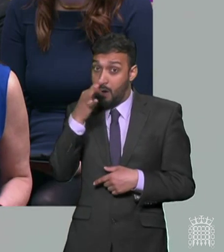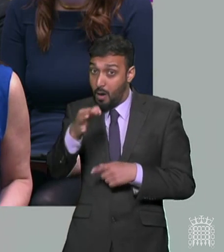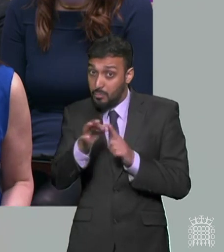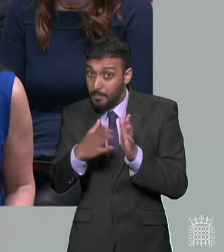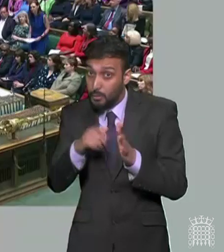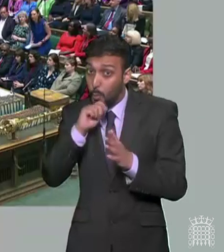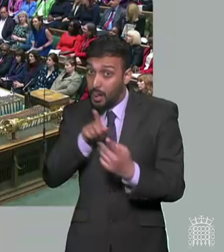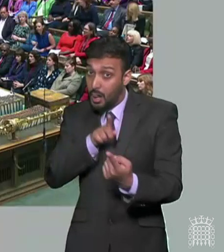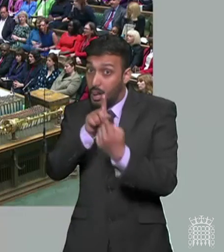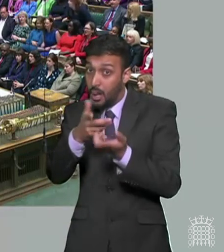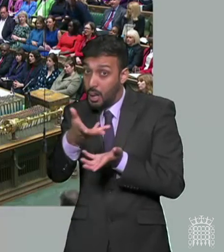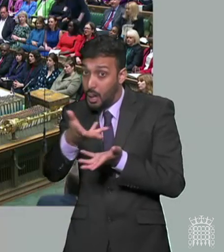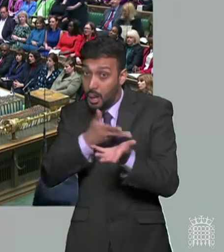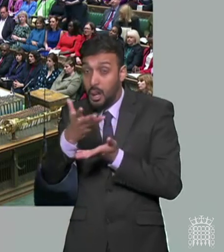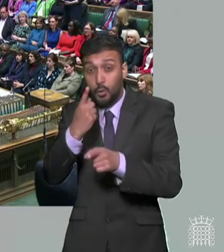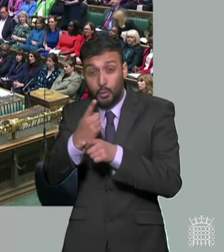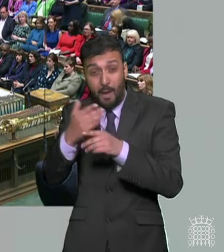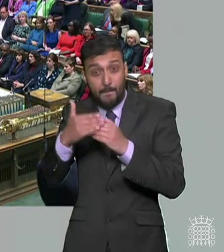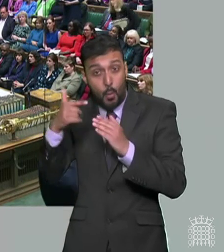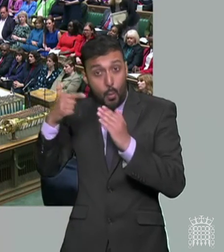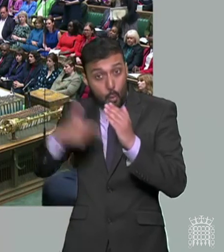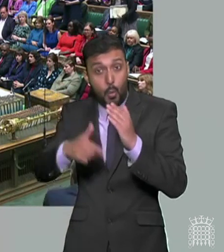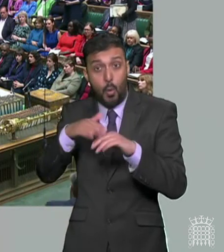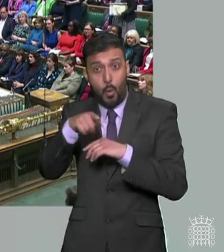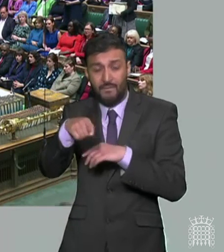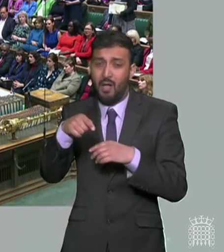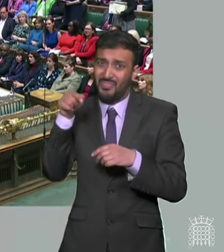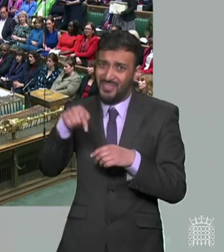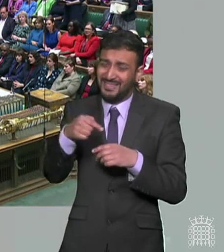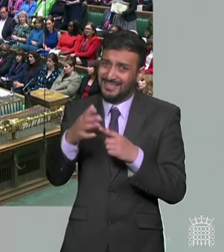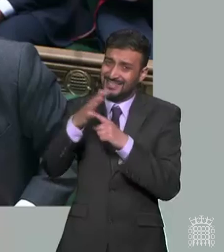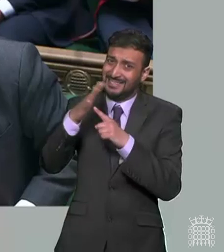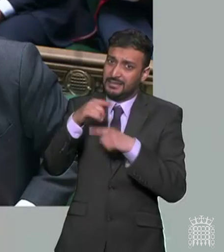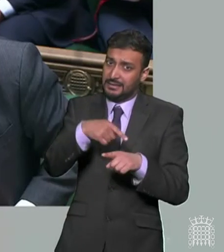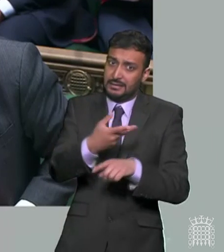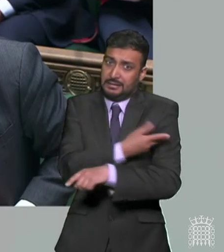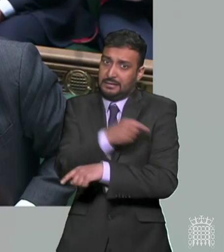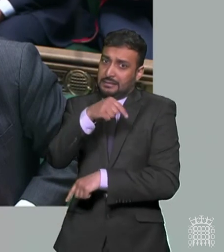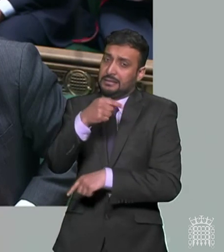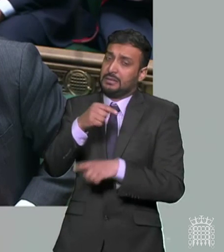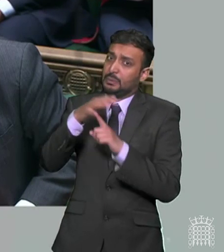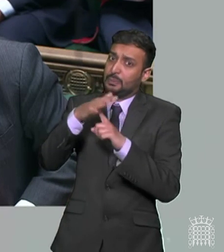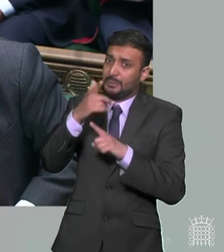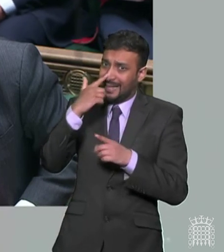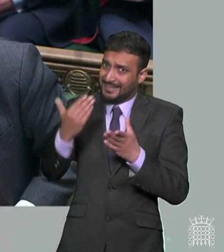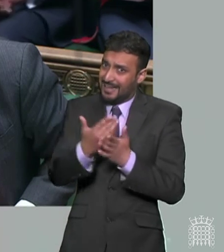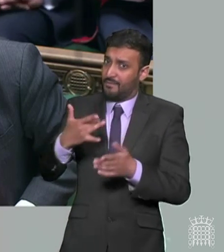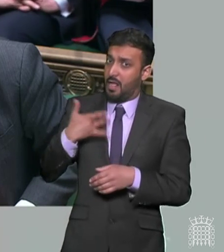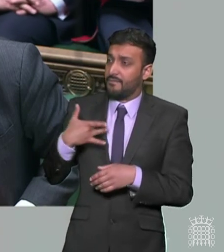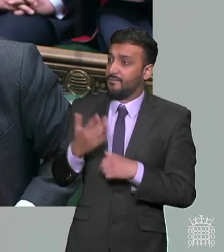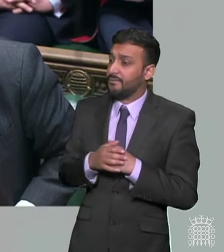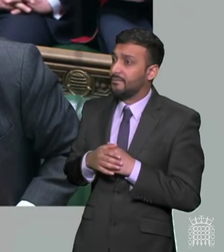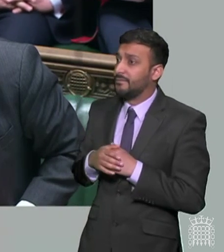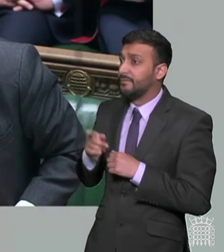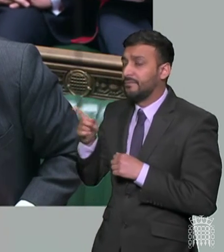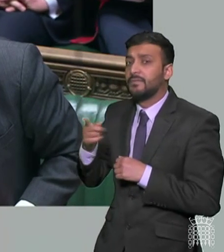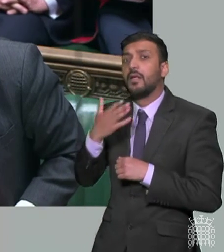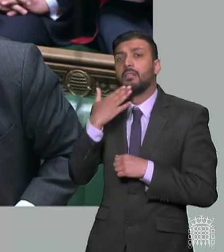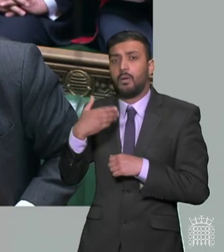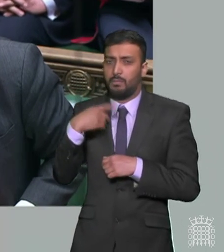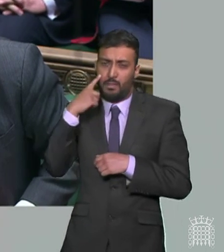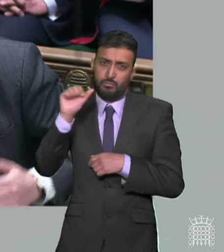I thank the honourable Lady very much; she is absolutely right to speak up for those who are shielding and who are anxious.